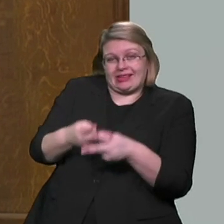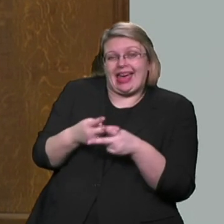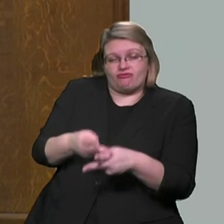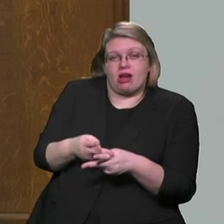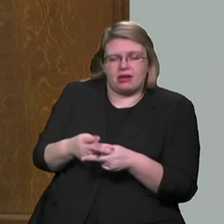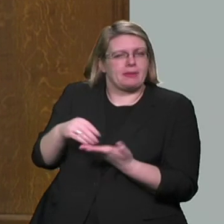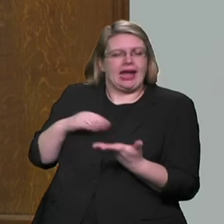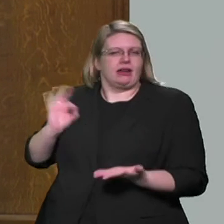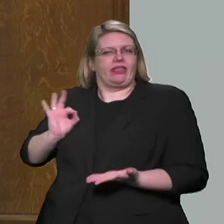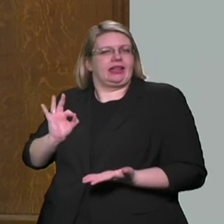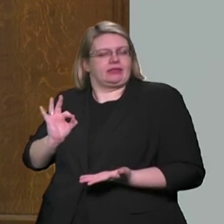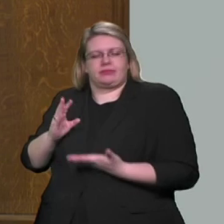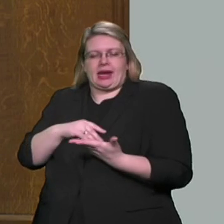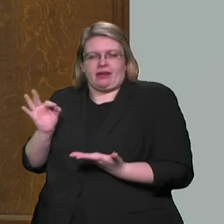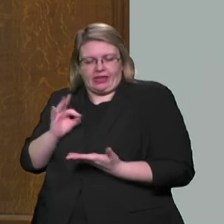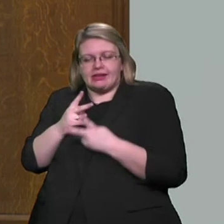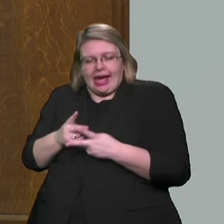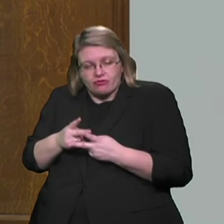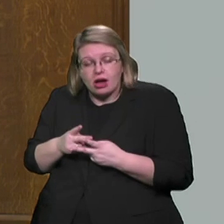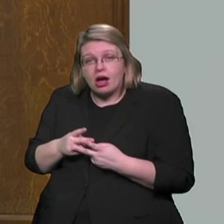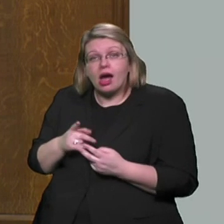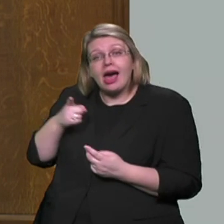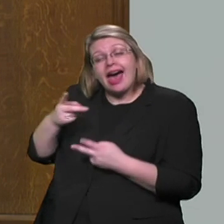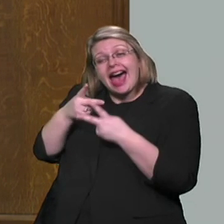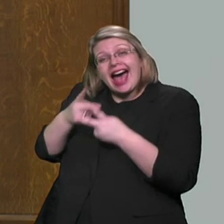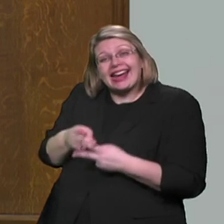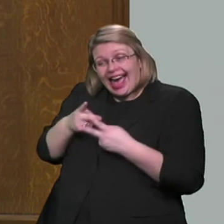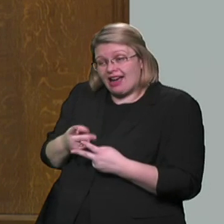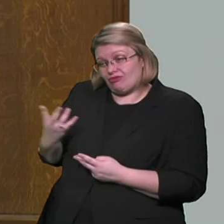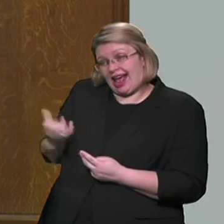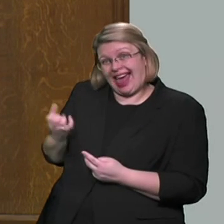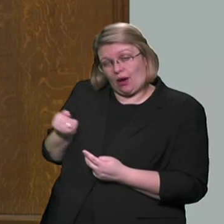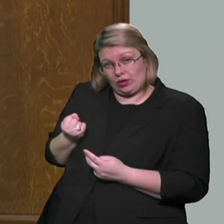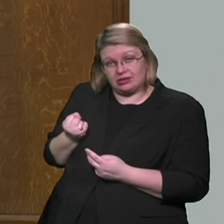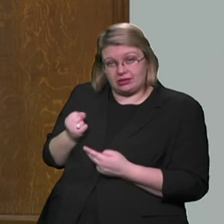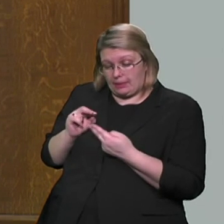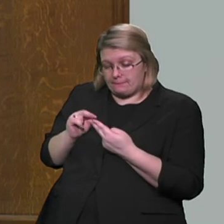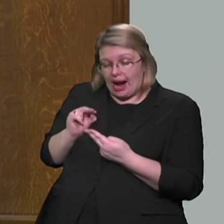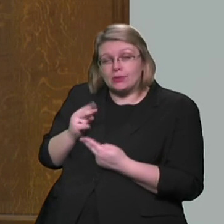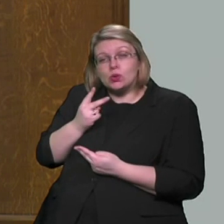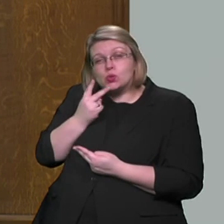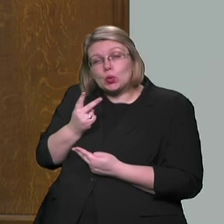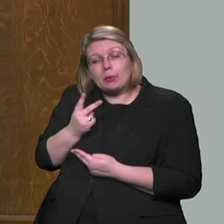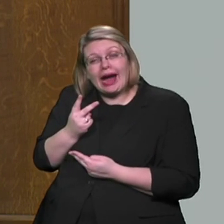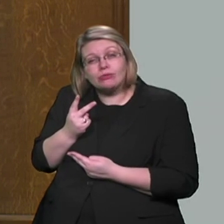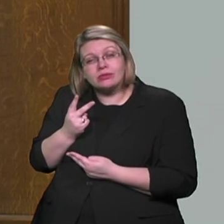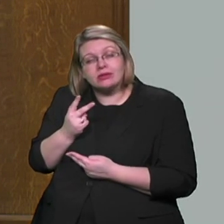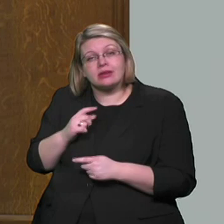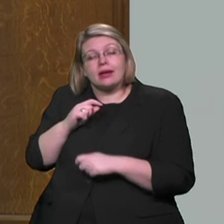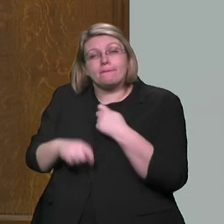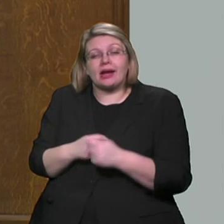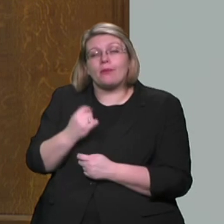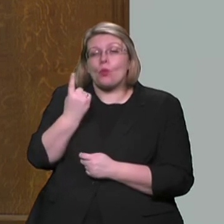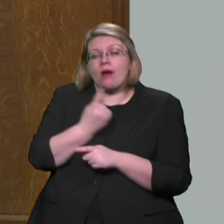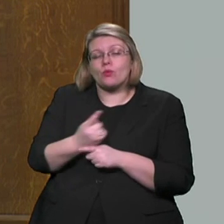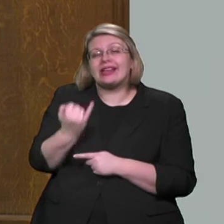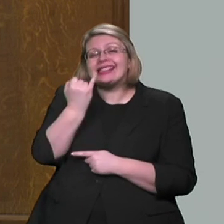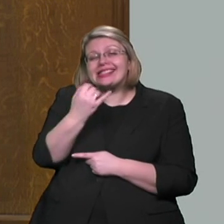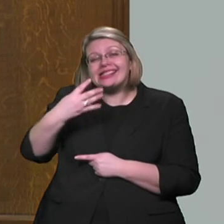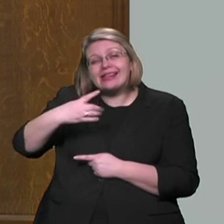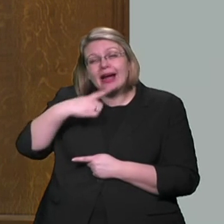While food and energy costs skyrocket, carer’s allowance is increasing in April by only £2 to a miserly £69 a week.